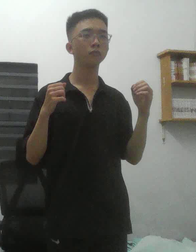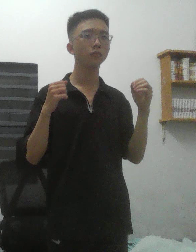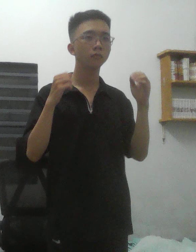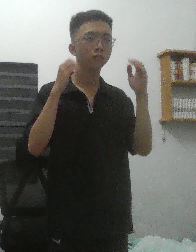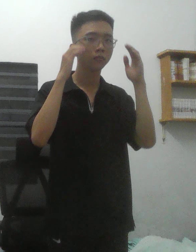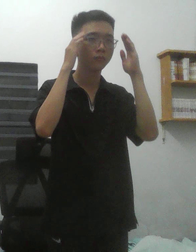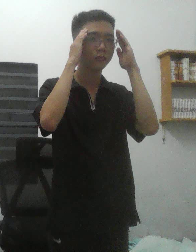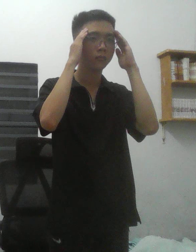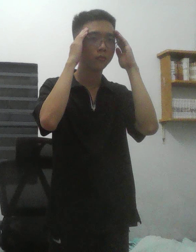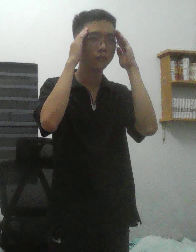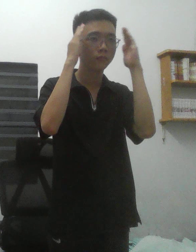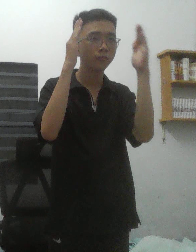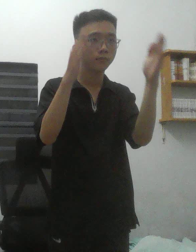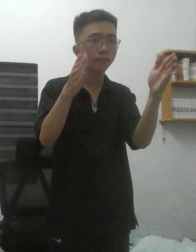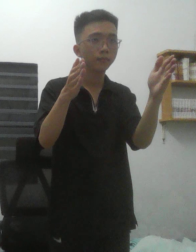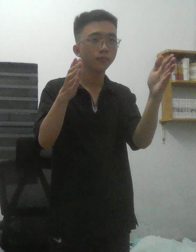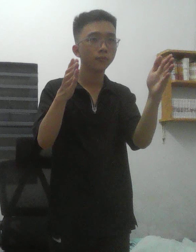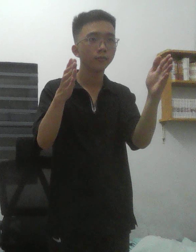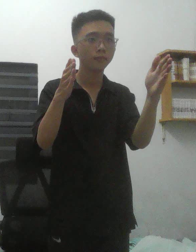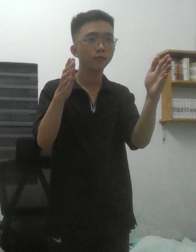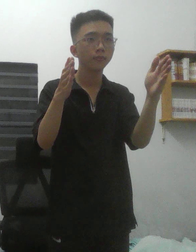quan tam